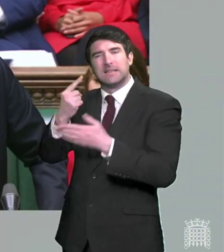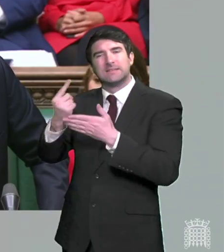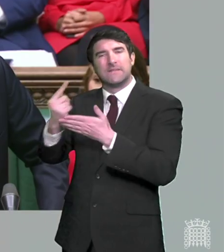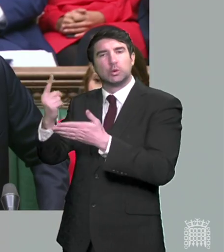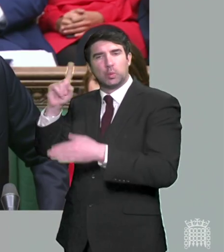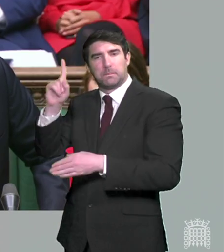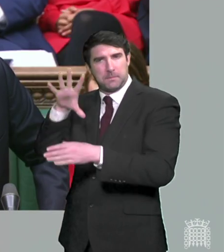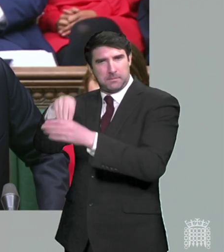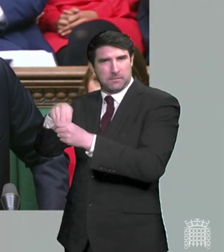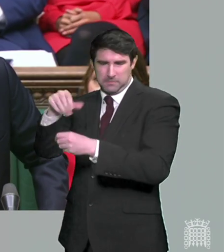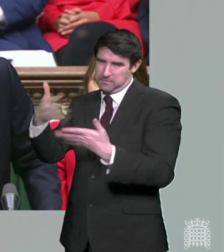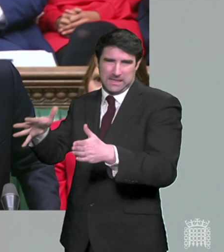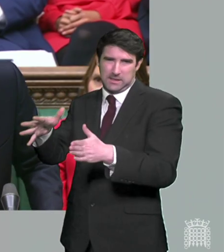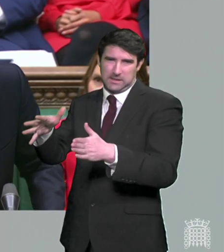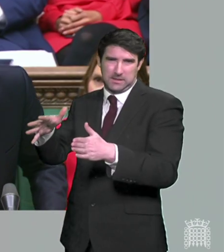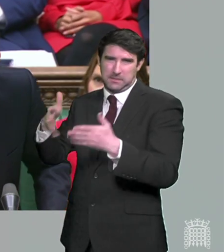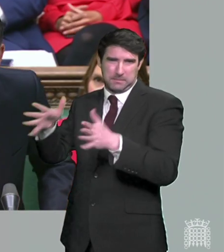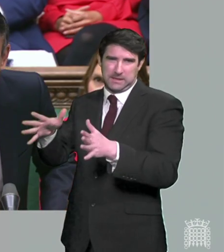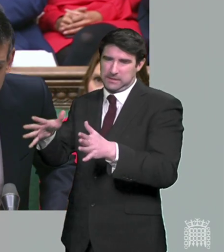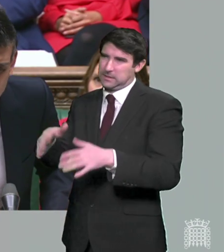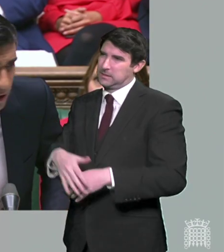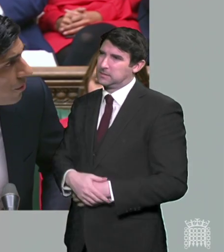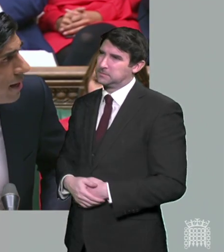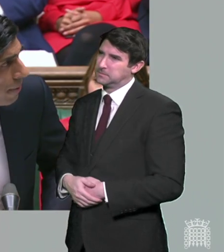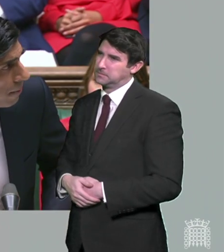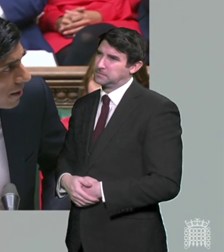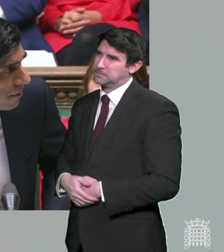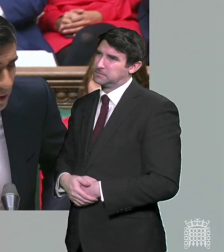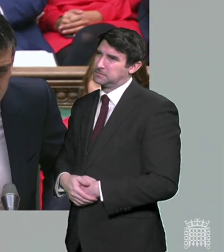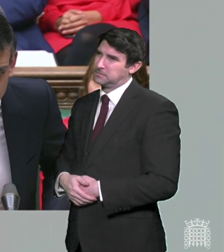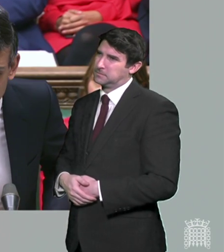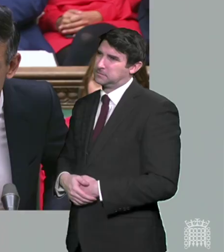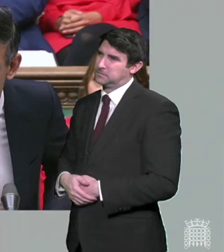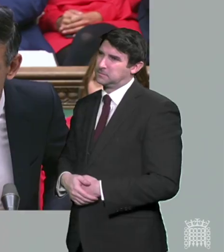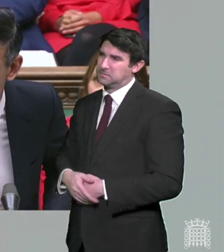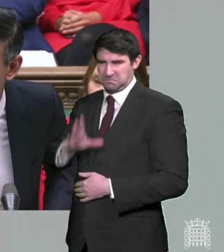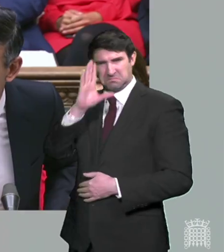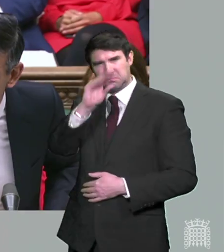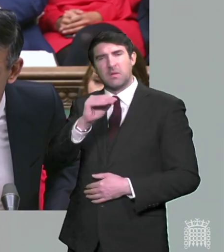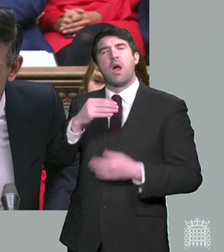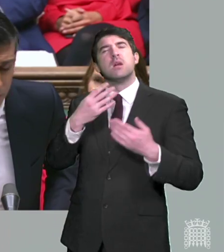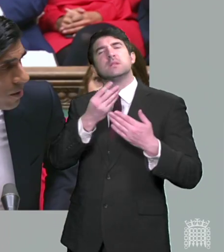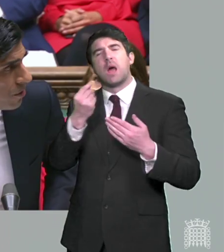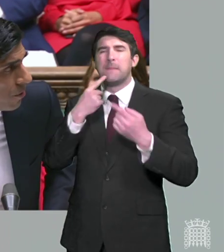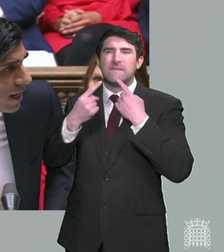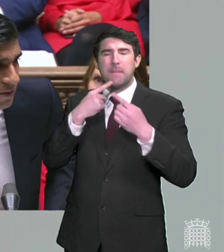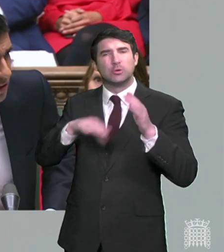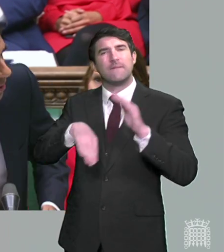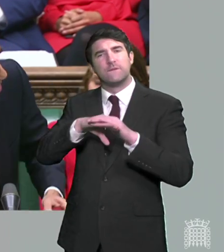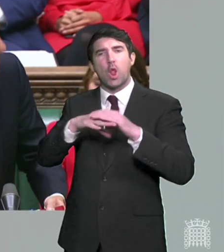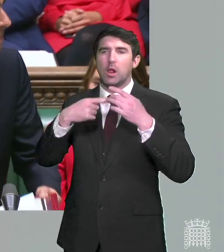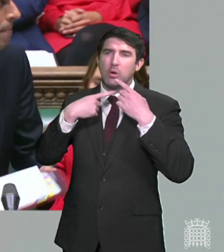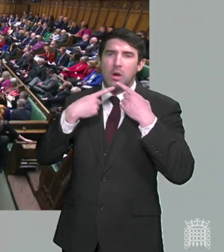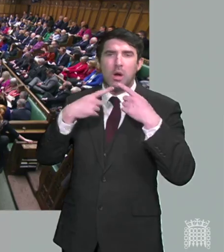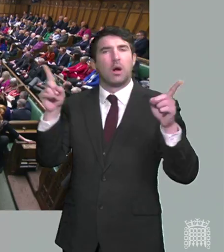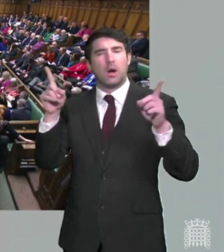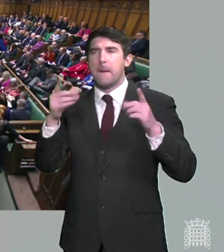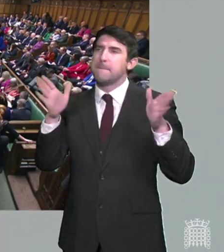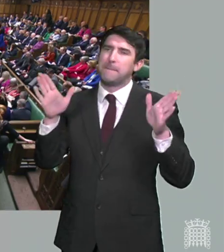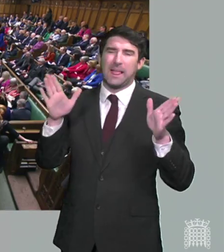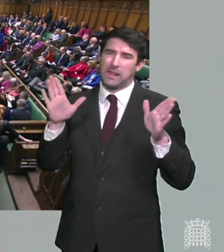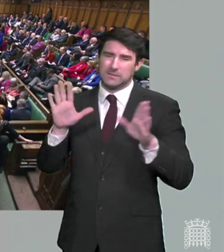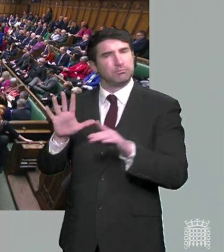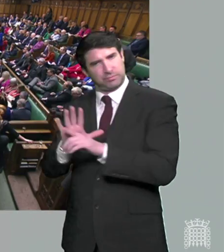Proscriptions are not something on which we routinely comment in public, but rest assured that we continue to keep all our proscriptions under review.